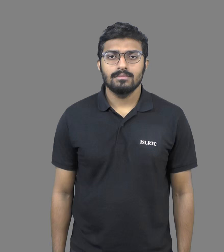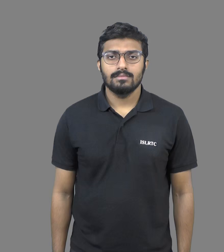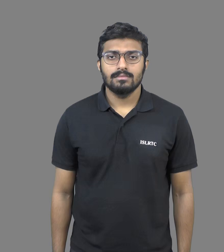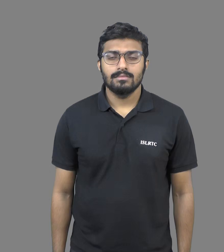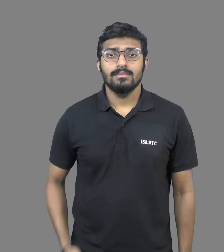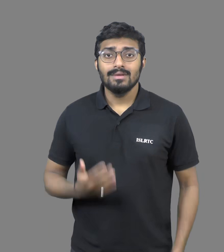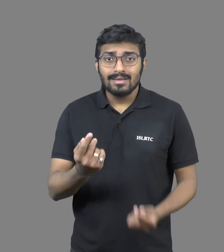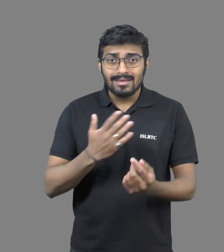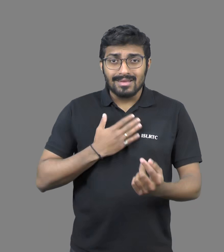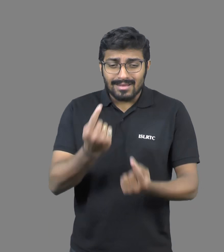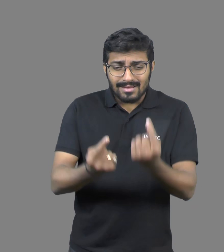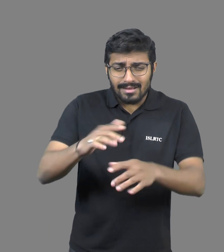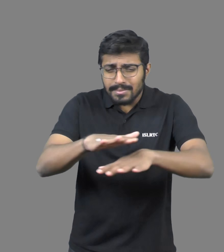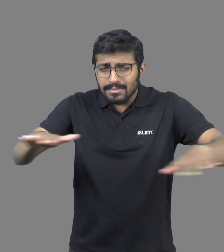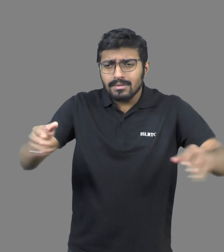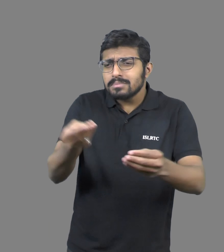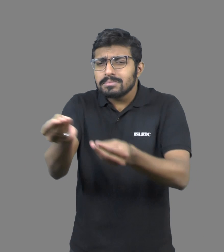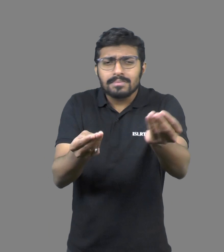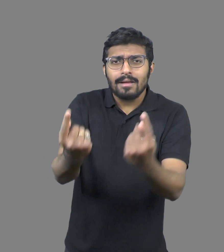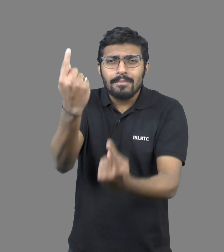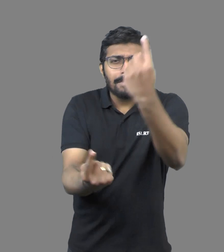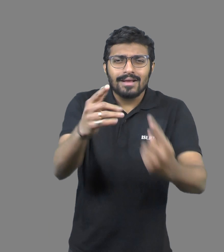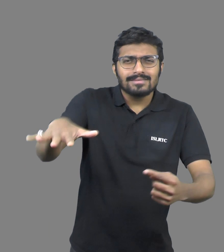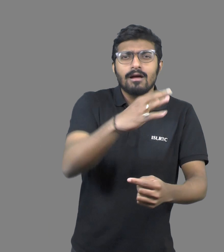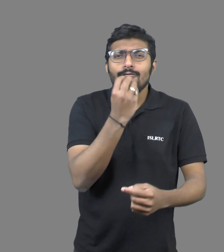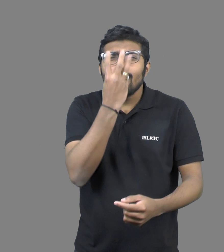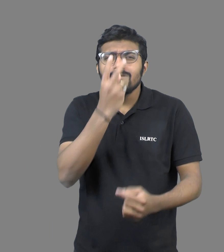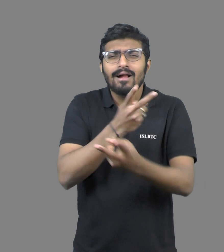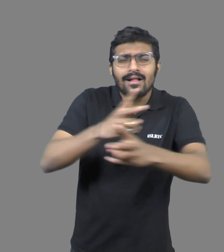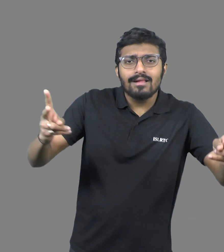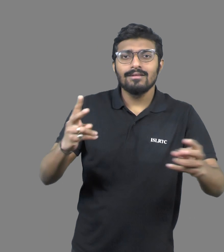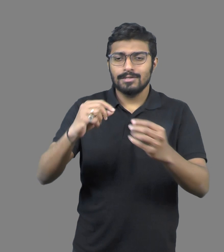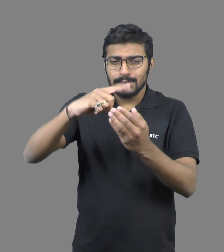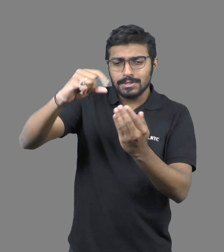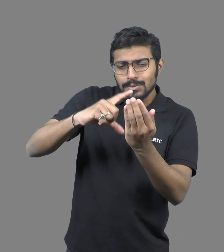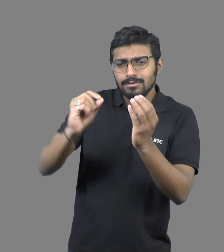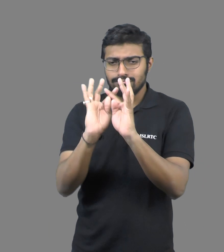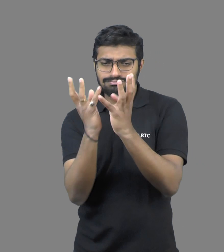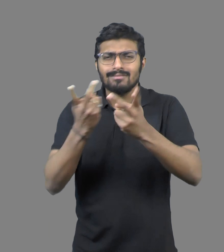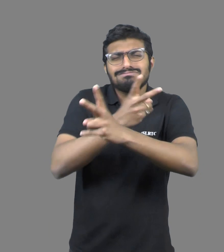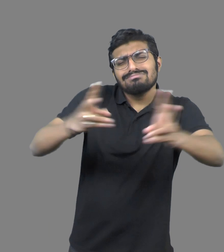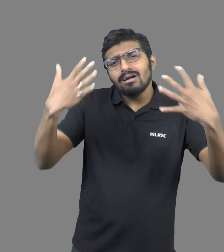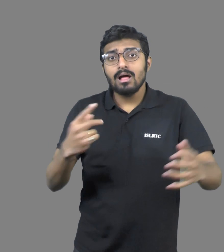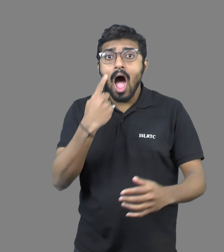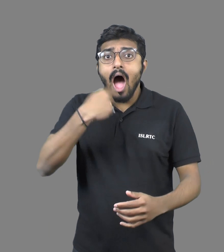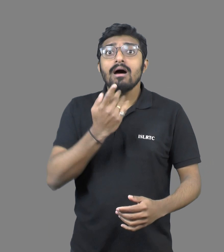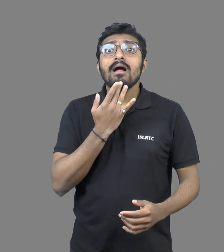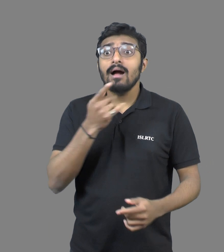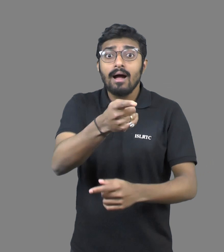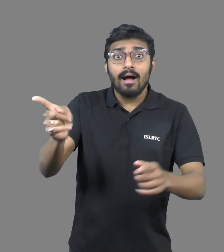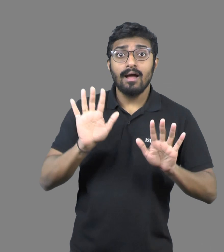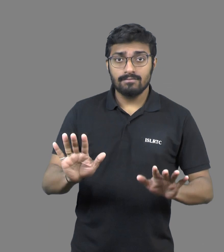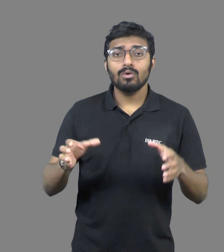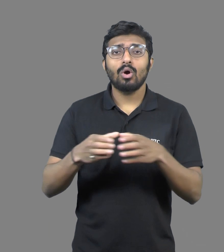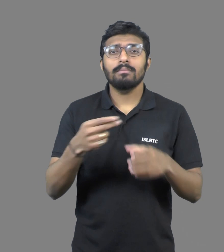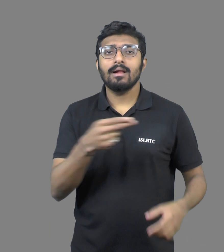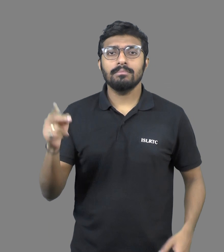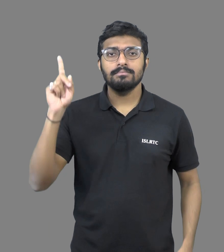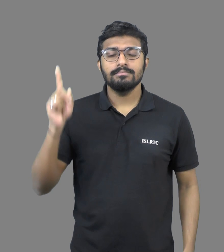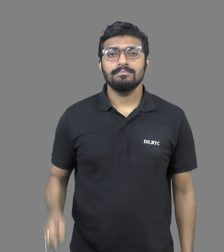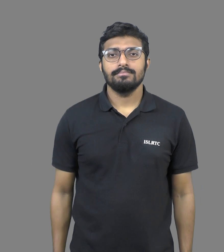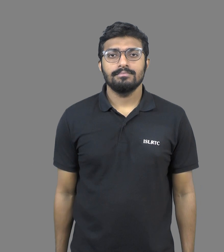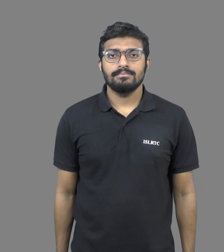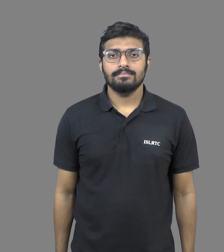Purple Flowered Plants